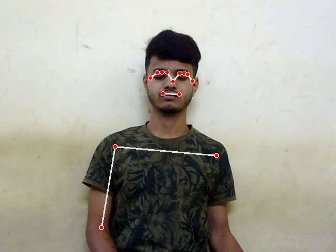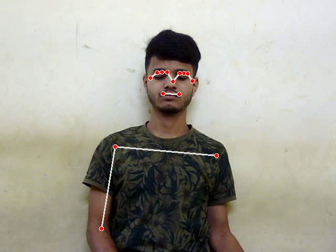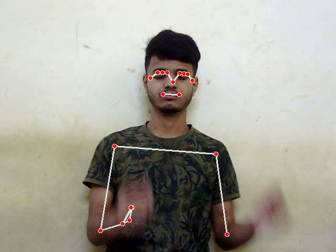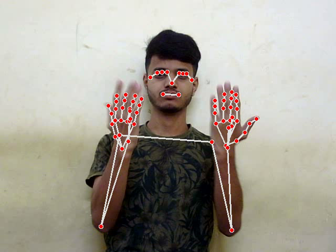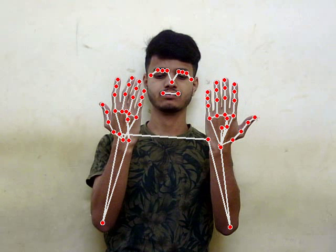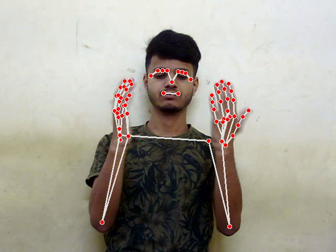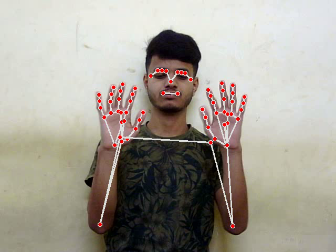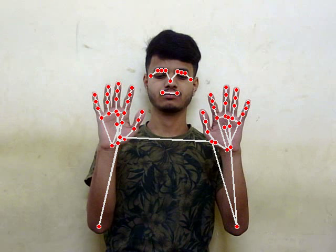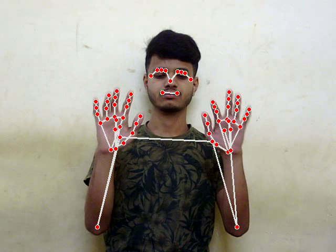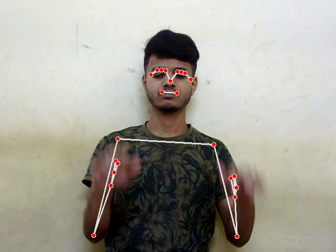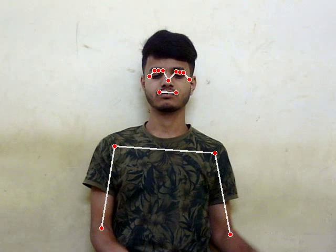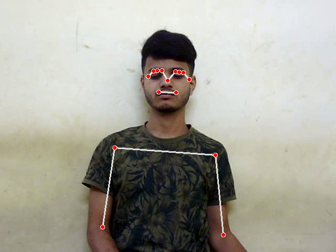do not want